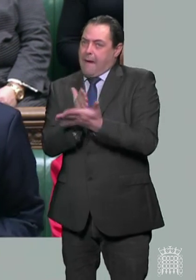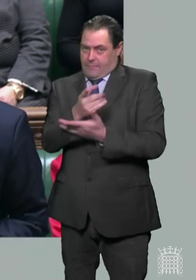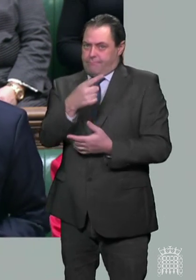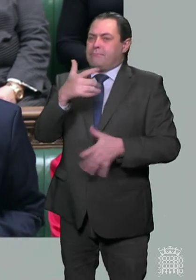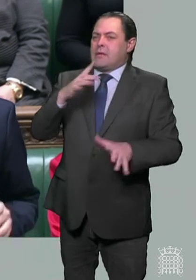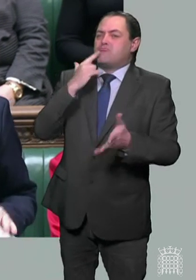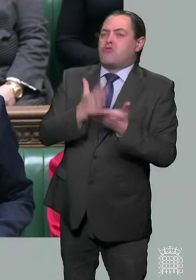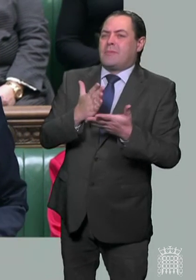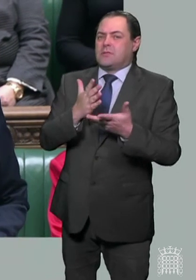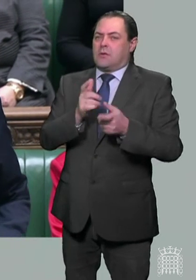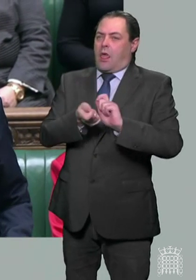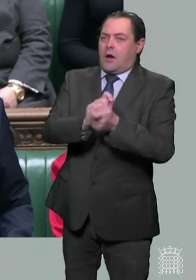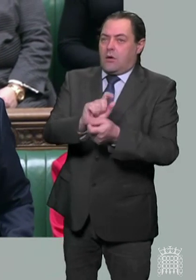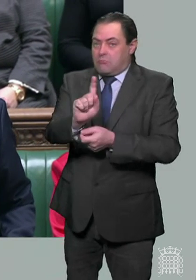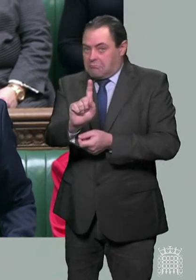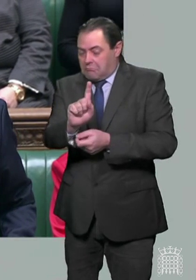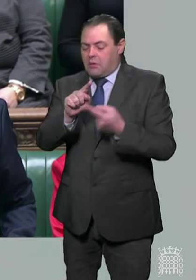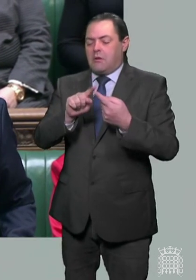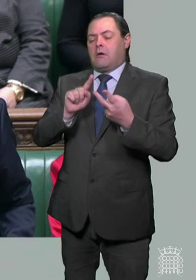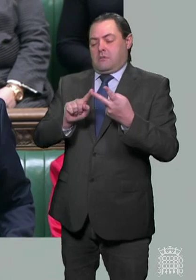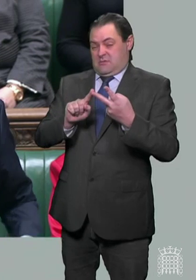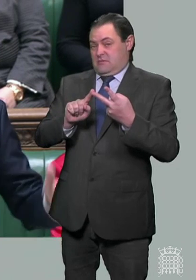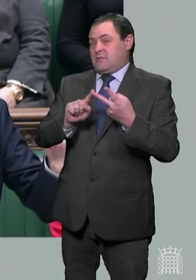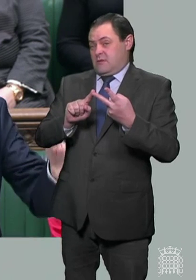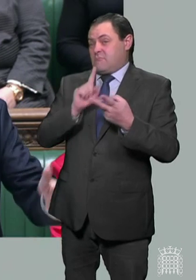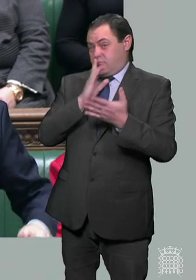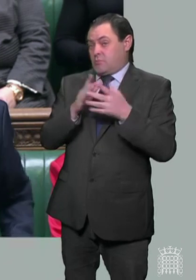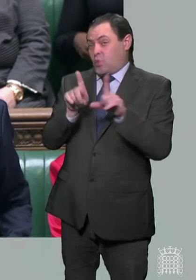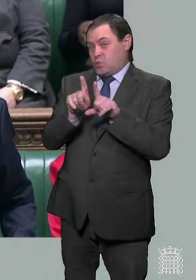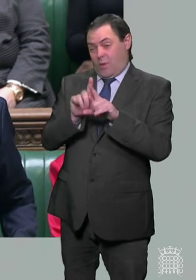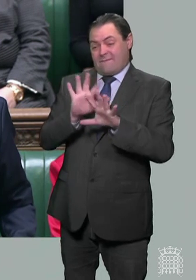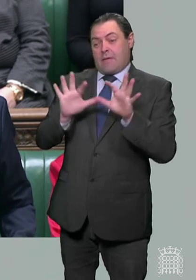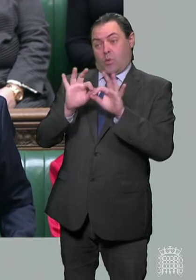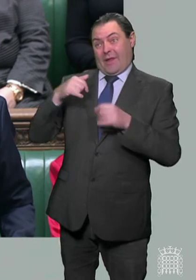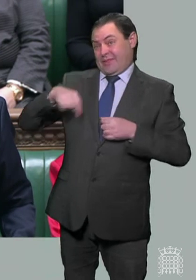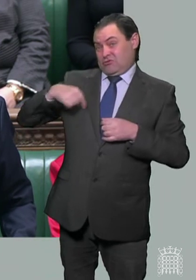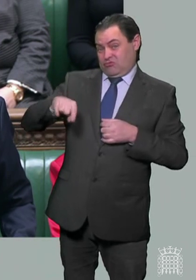Let us look at another. In February this year, the Prime Minister told this House: